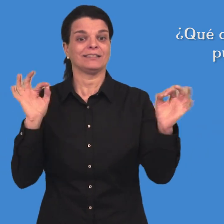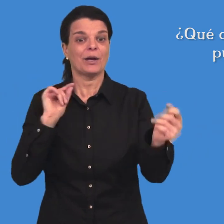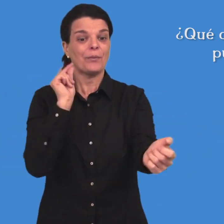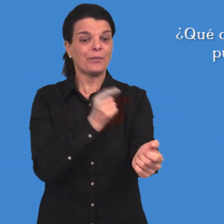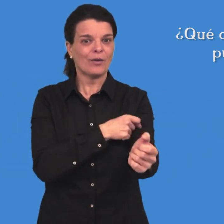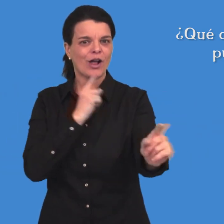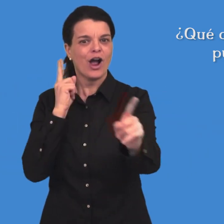vacuna